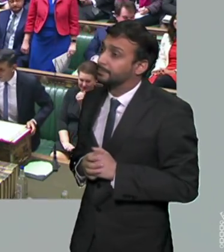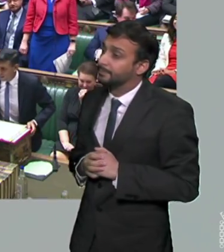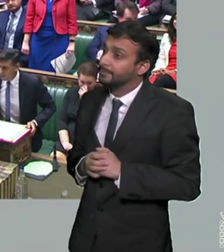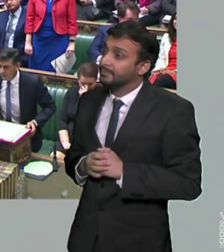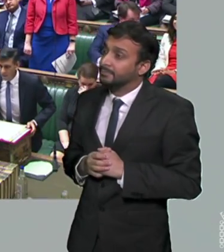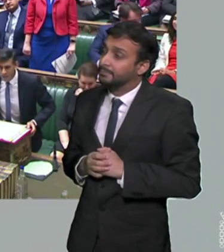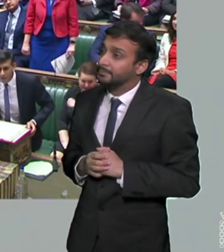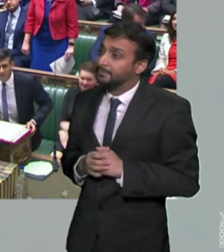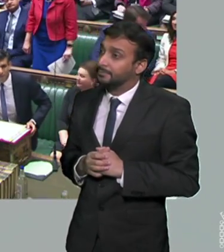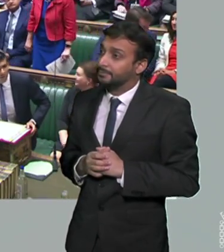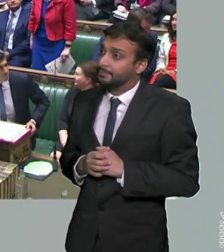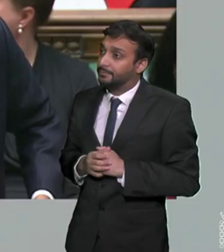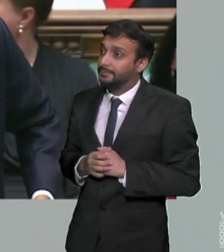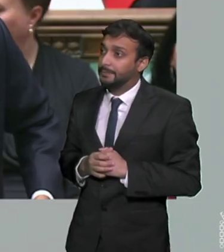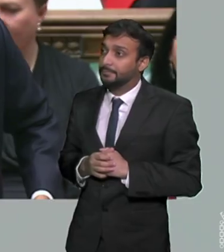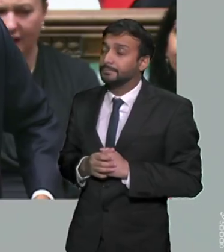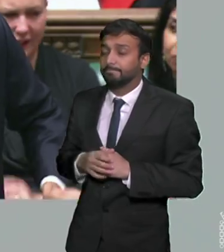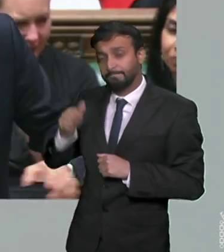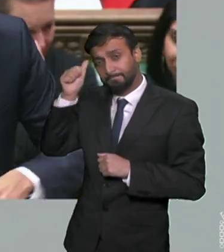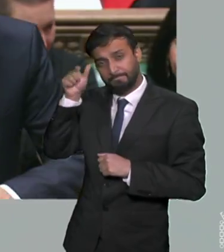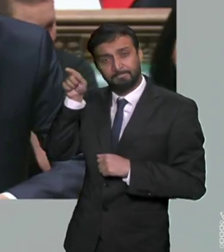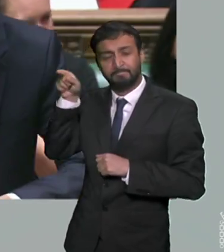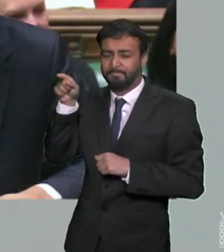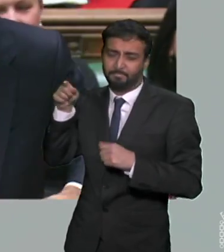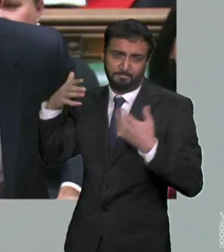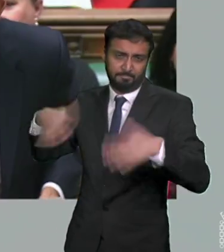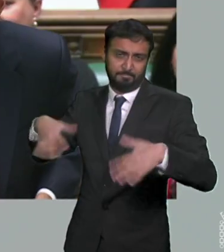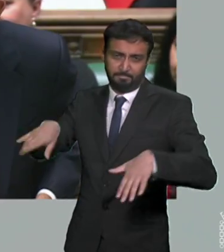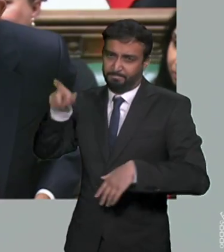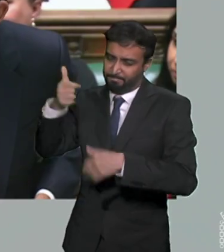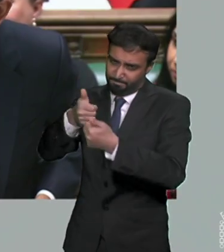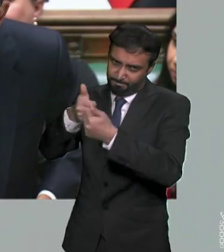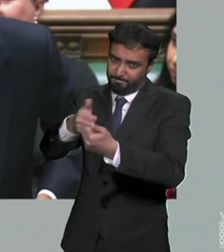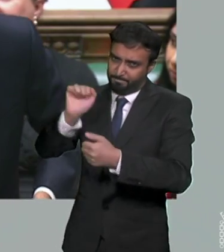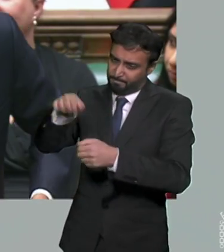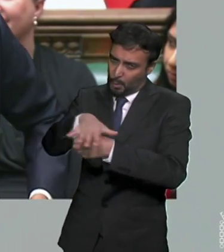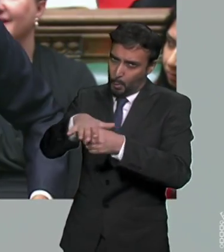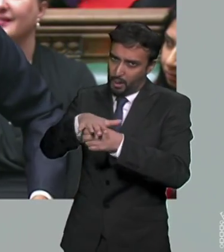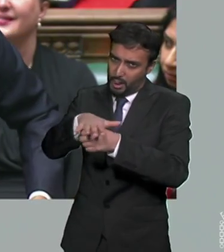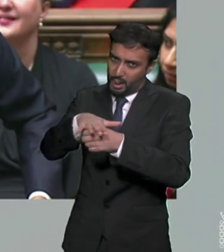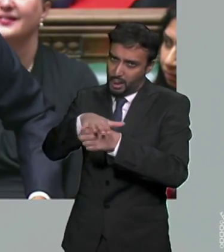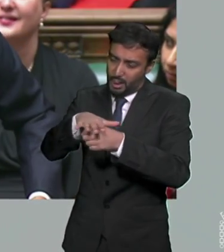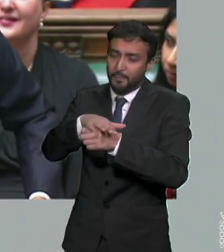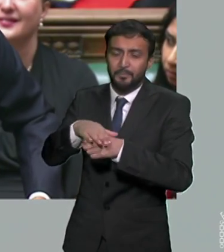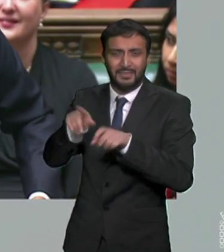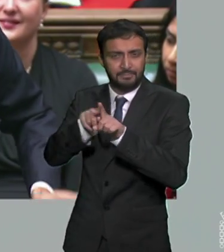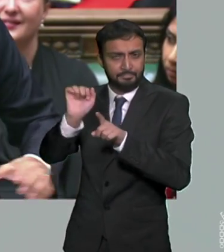My honourable Friend is a fantastic champion for his local area, but especially for his local hospital.